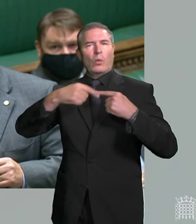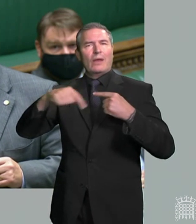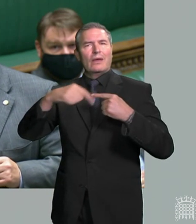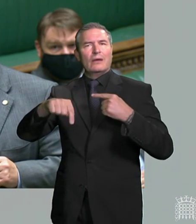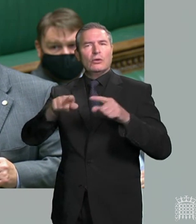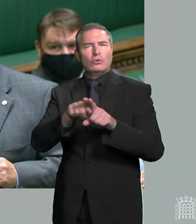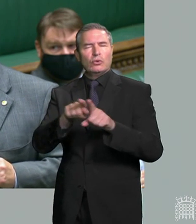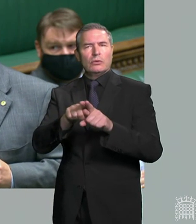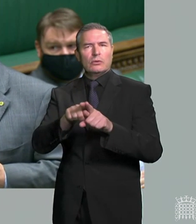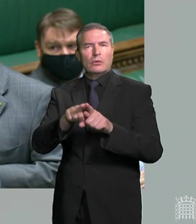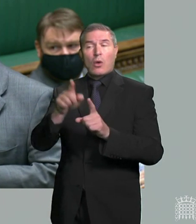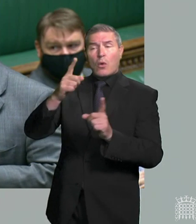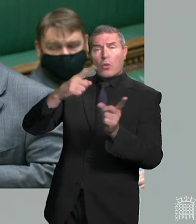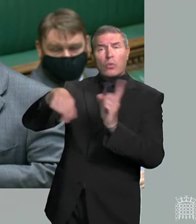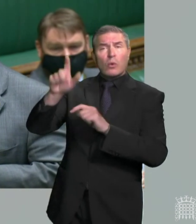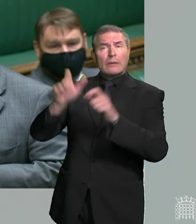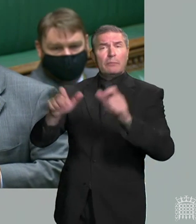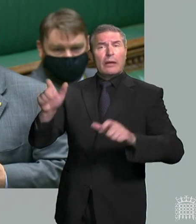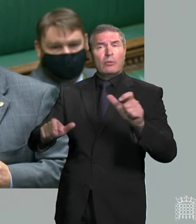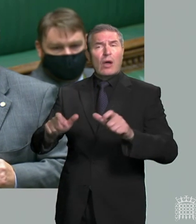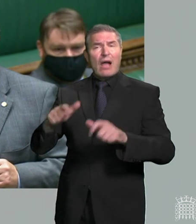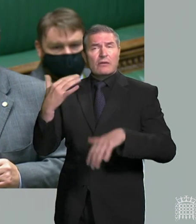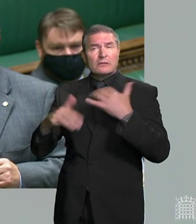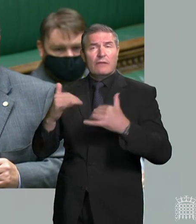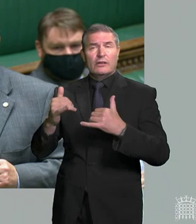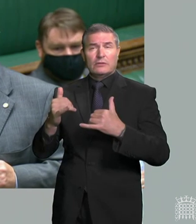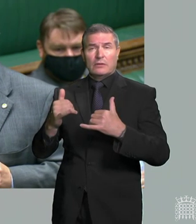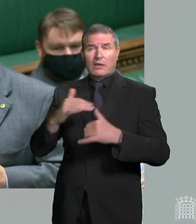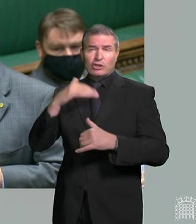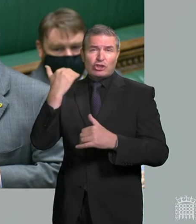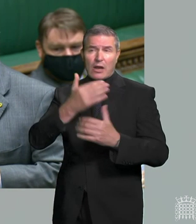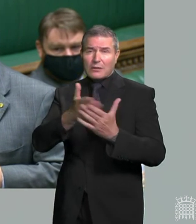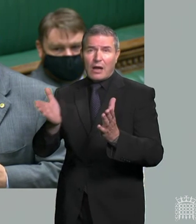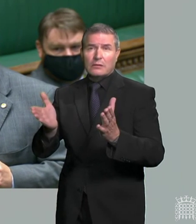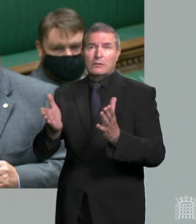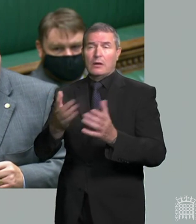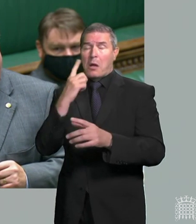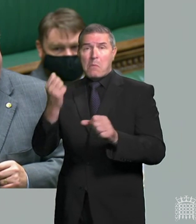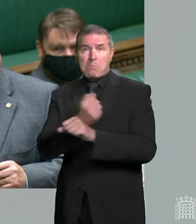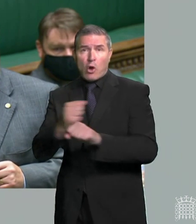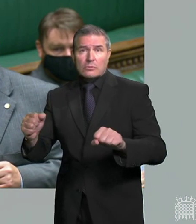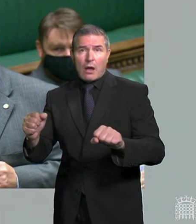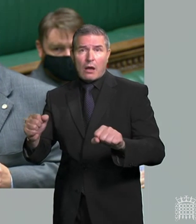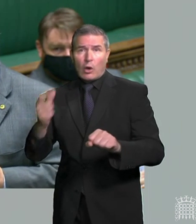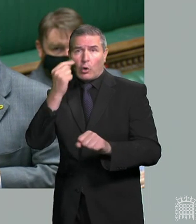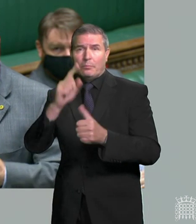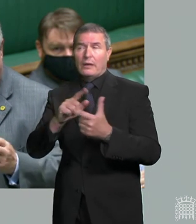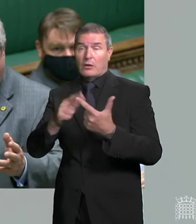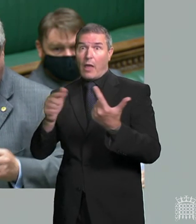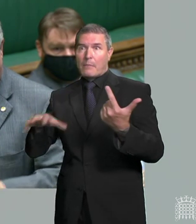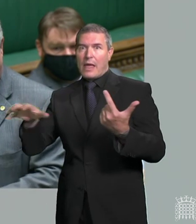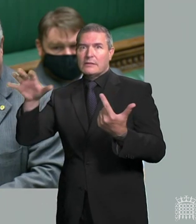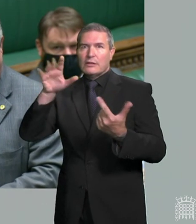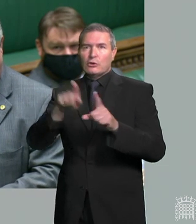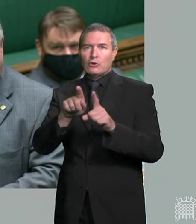We should remember those who have suffered genocide, whether in Bosnia, the holocaust, Rwanda or in many other places.